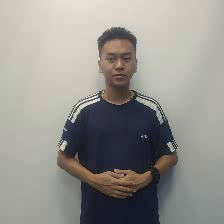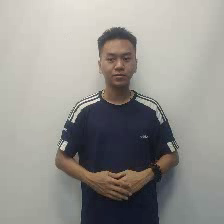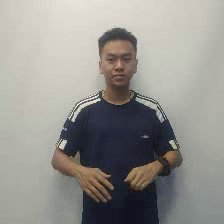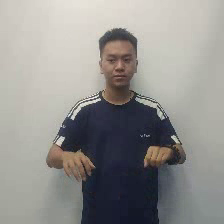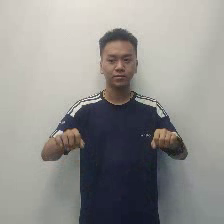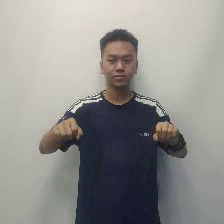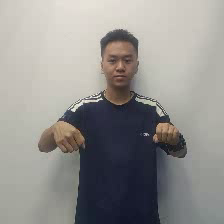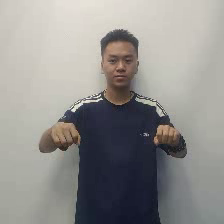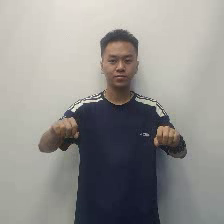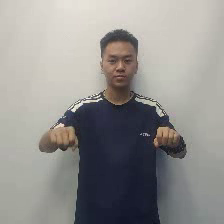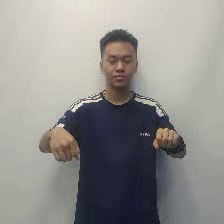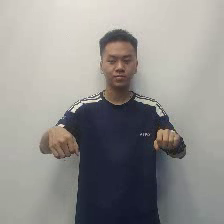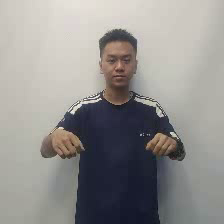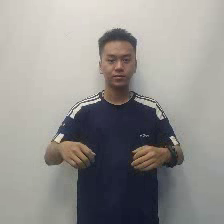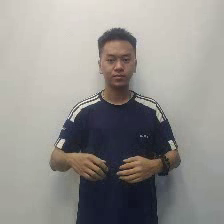Xe máy